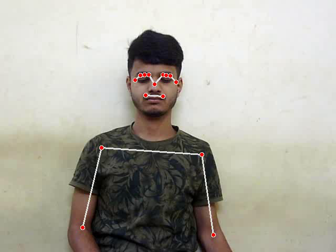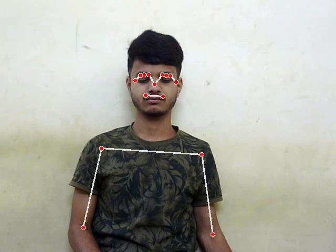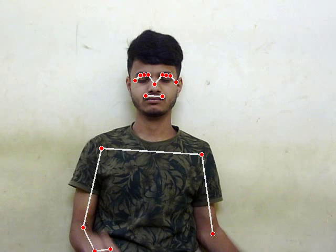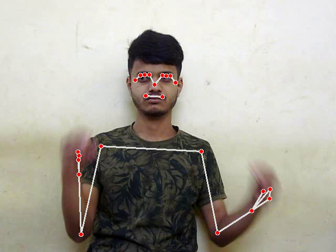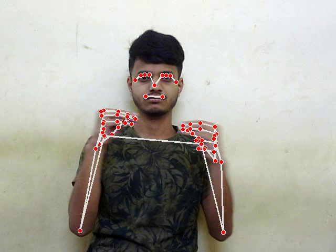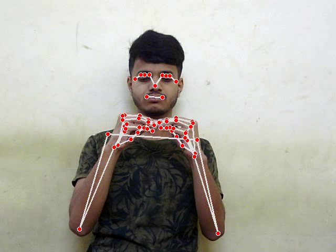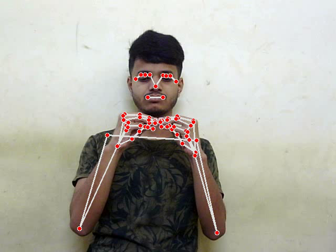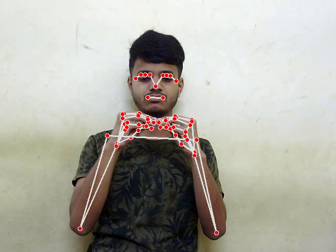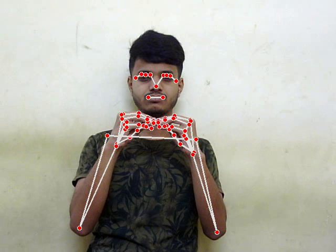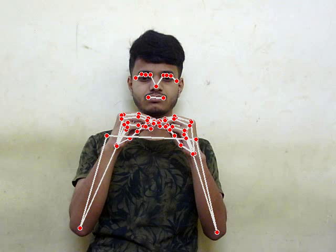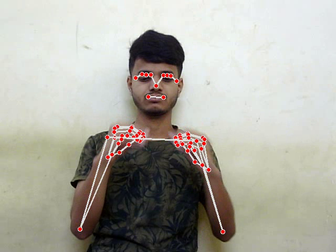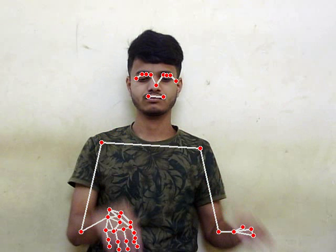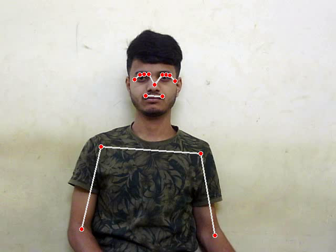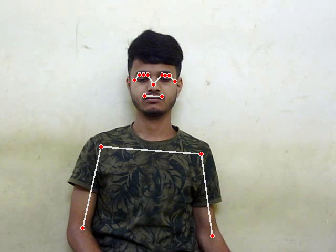more